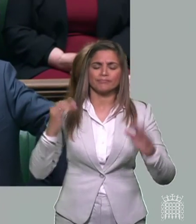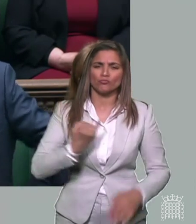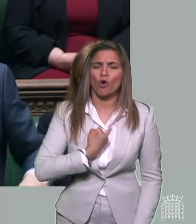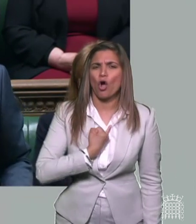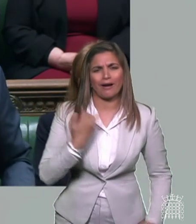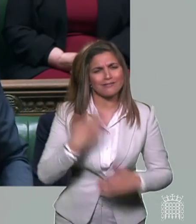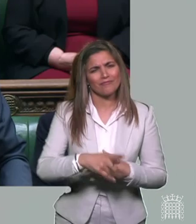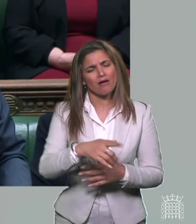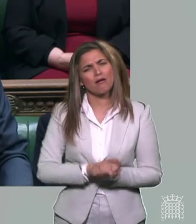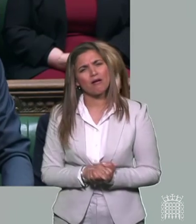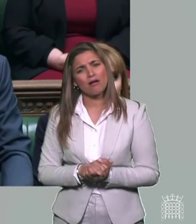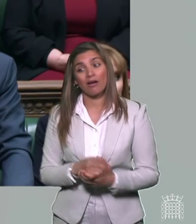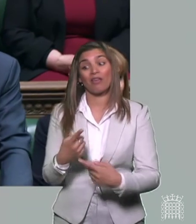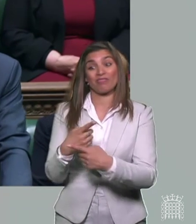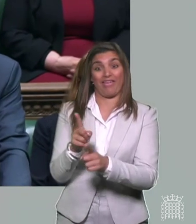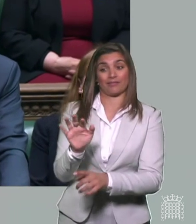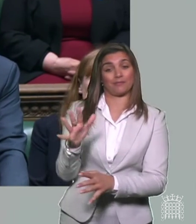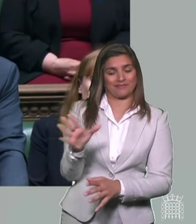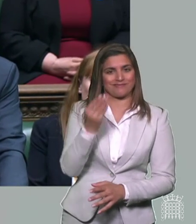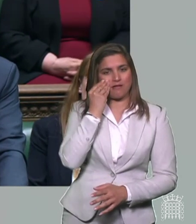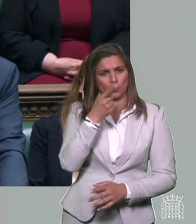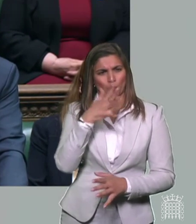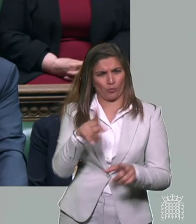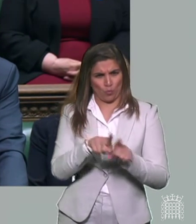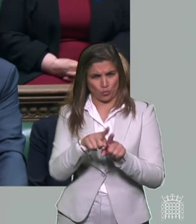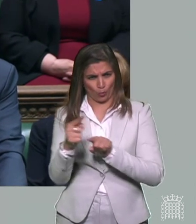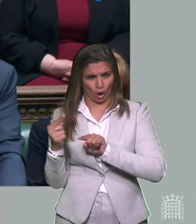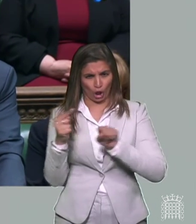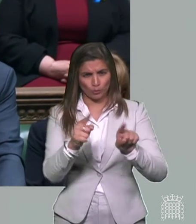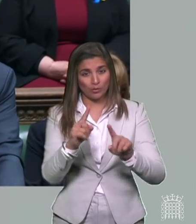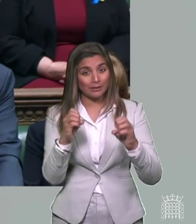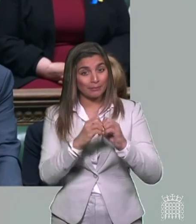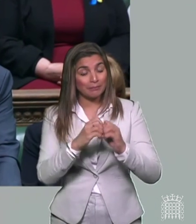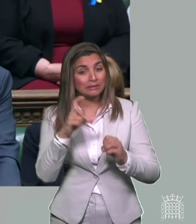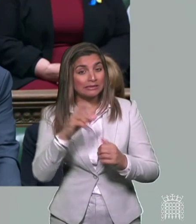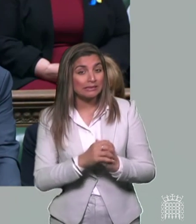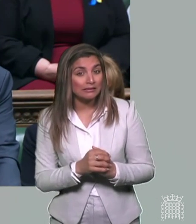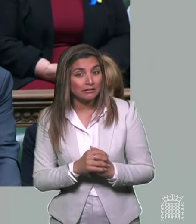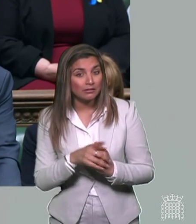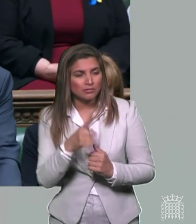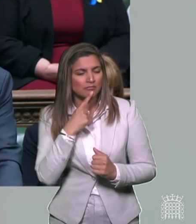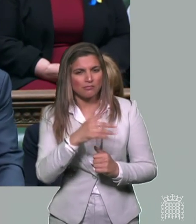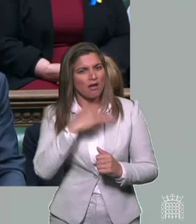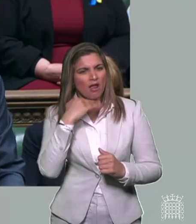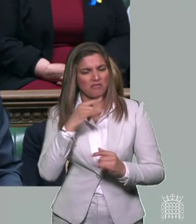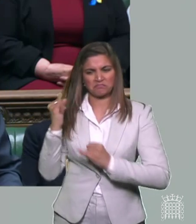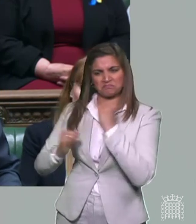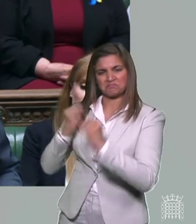Conservative Members were all there. The Prime Minister also accused the BBC of not being critical enough of Putin.